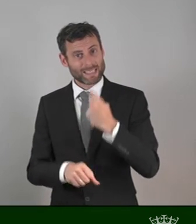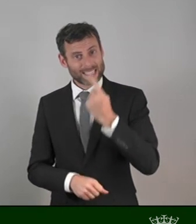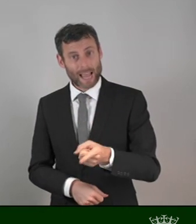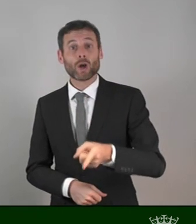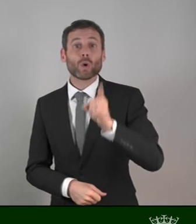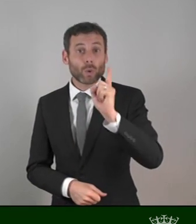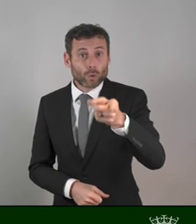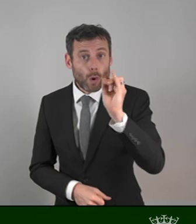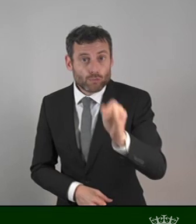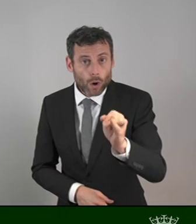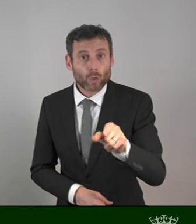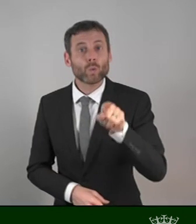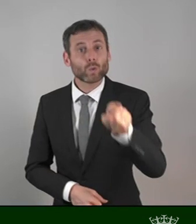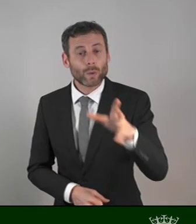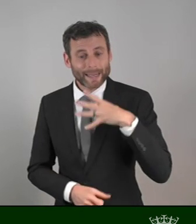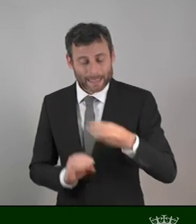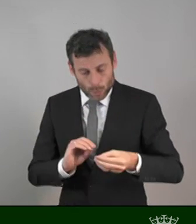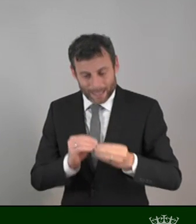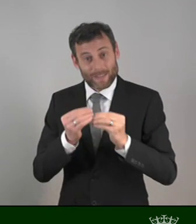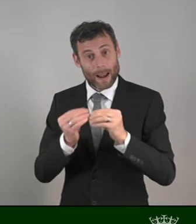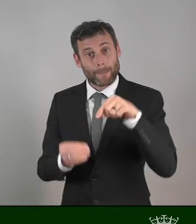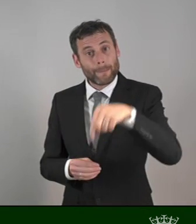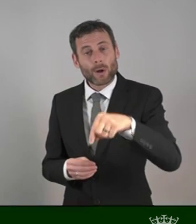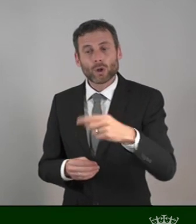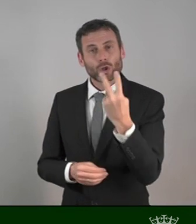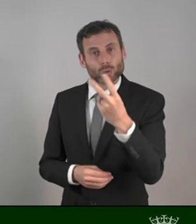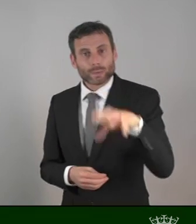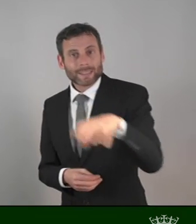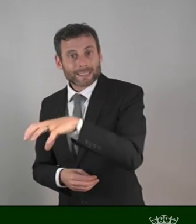There needs to be a two-state solution with international support.